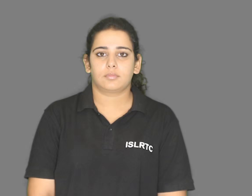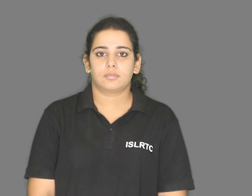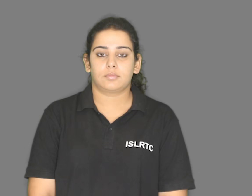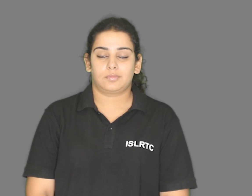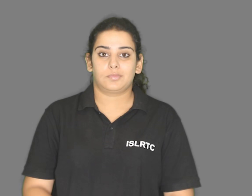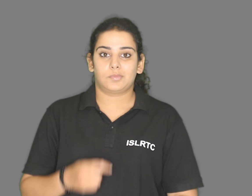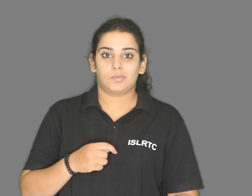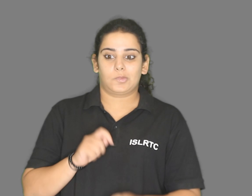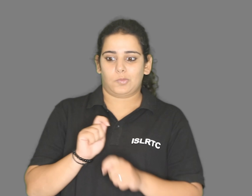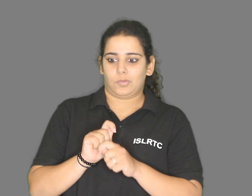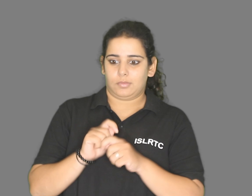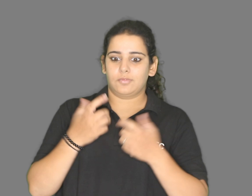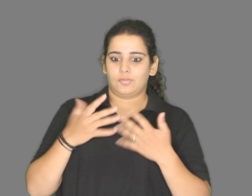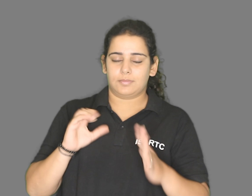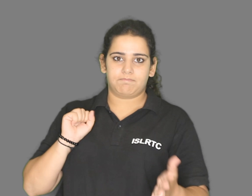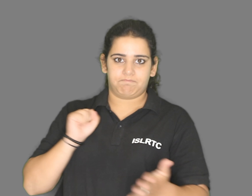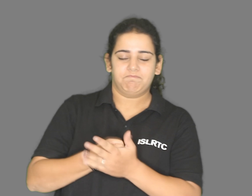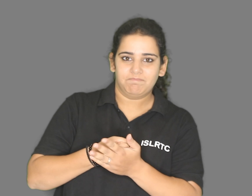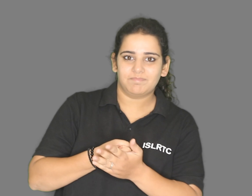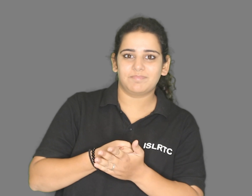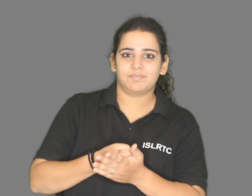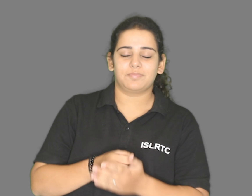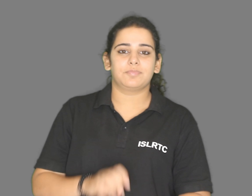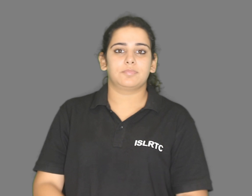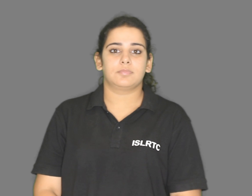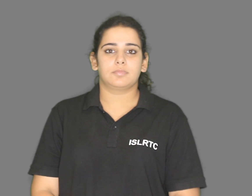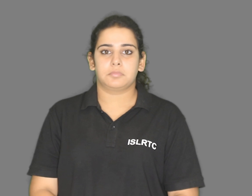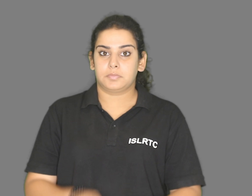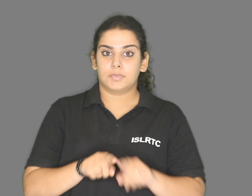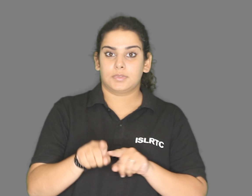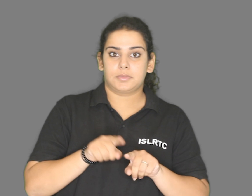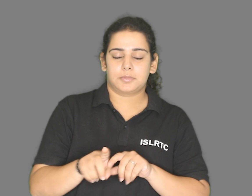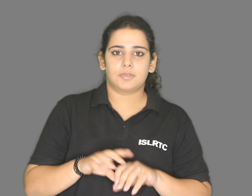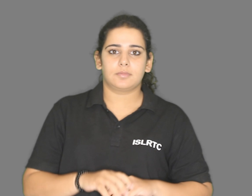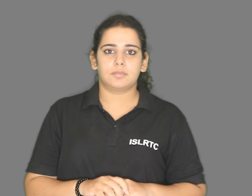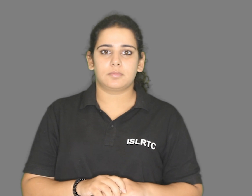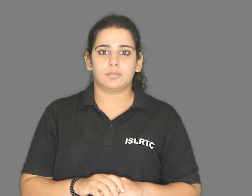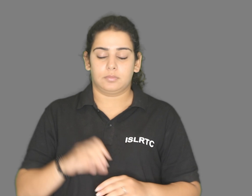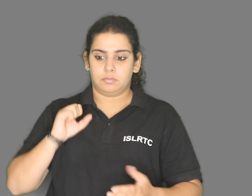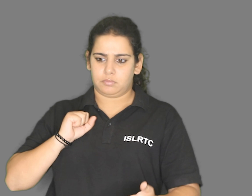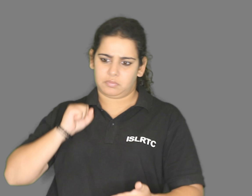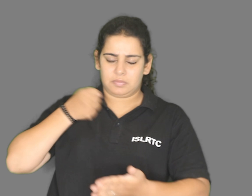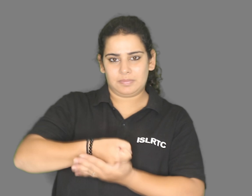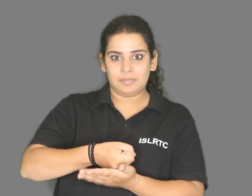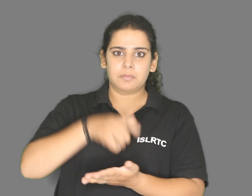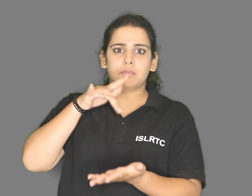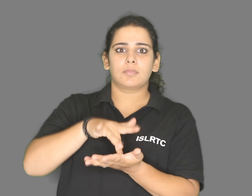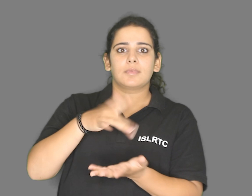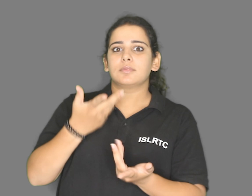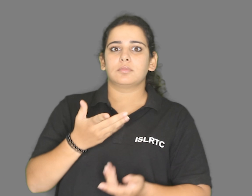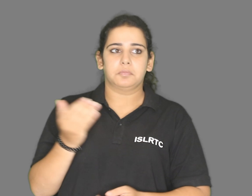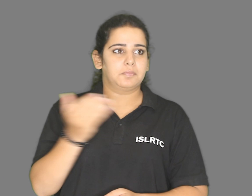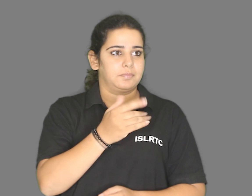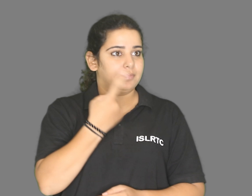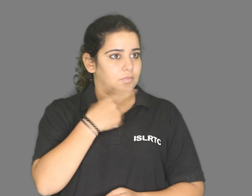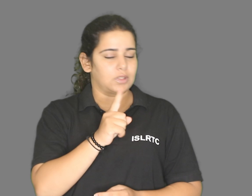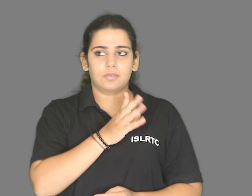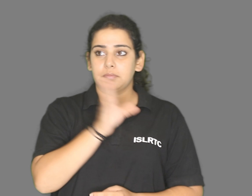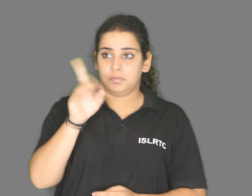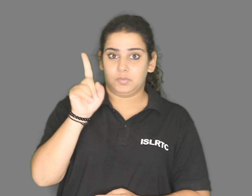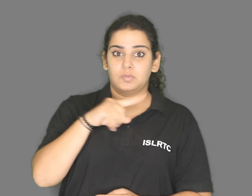Reachable Able to be reached; accessible or achievable